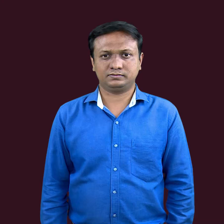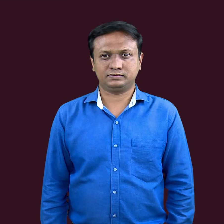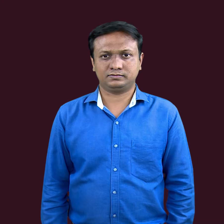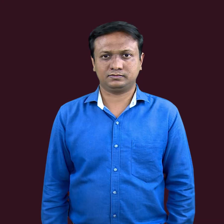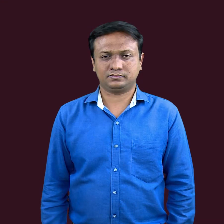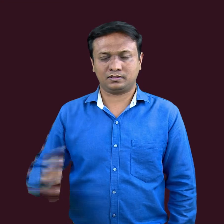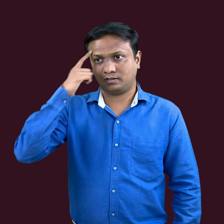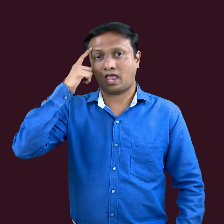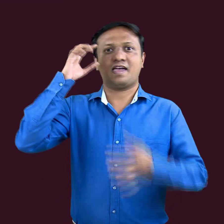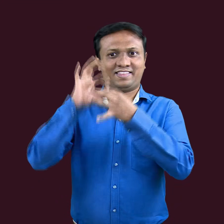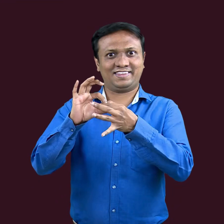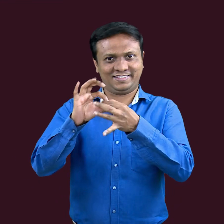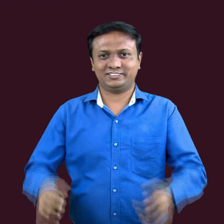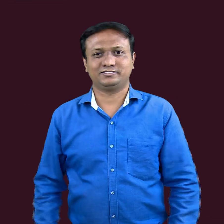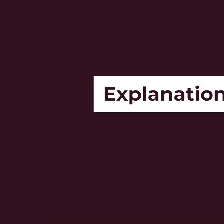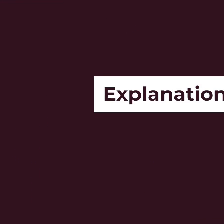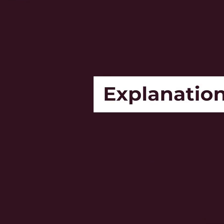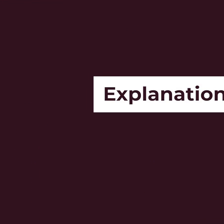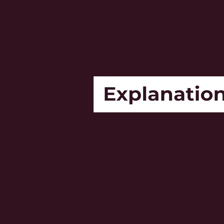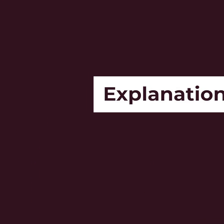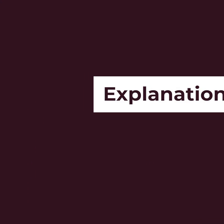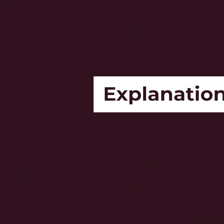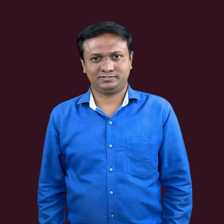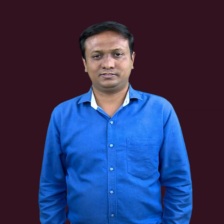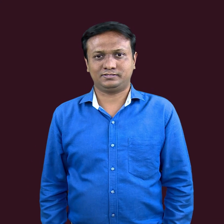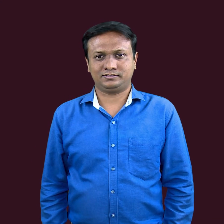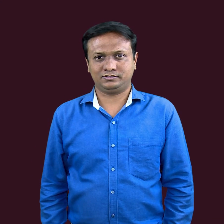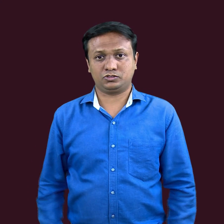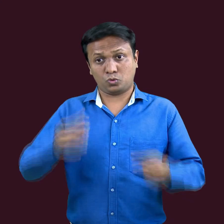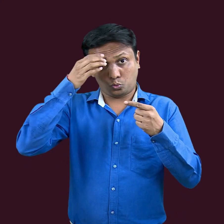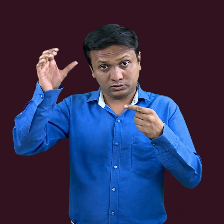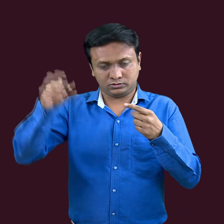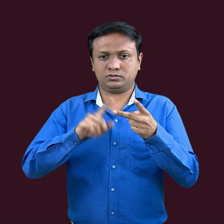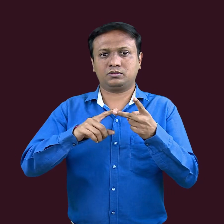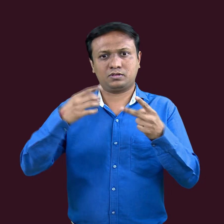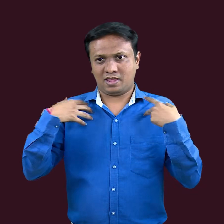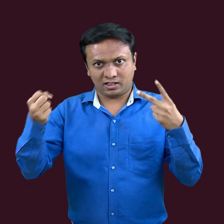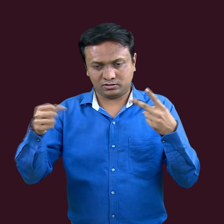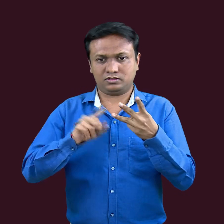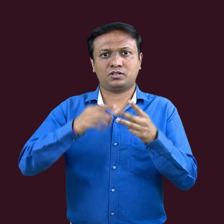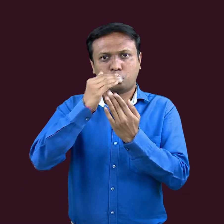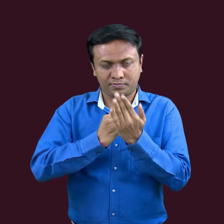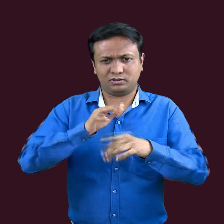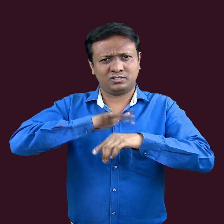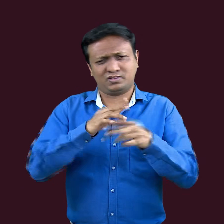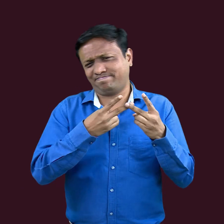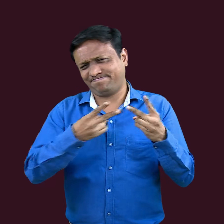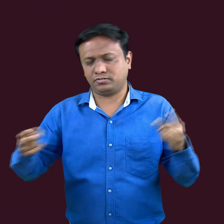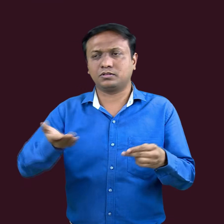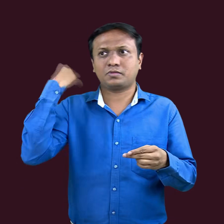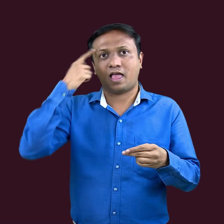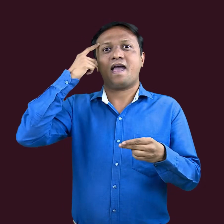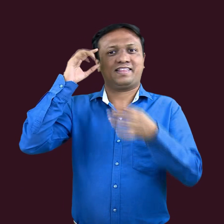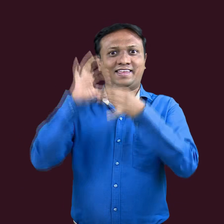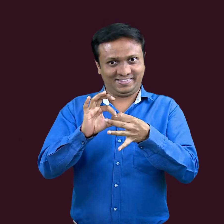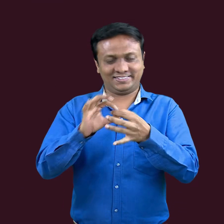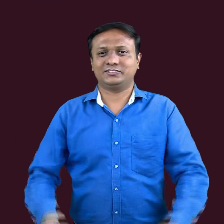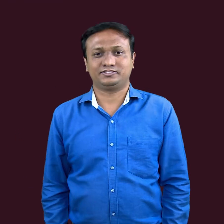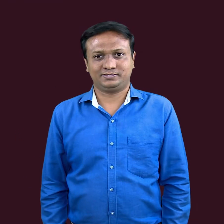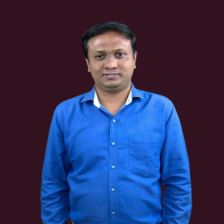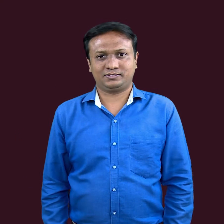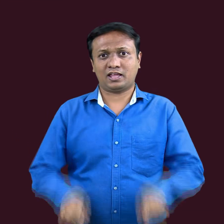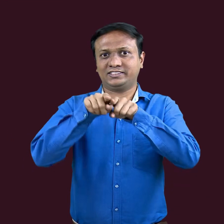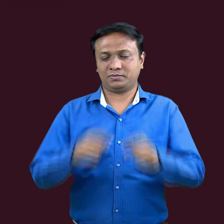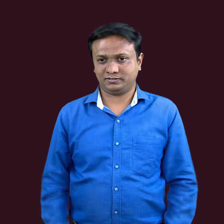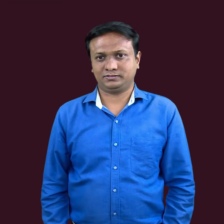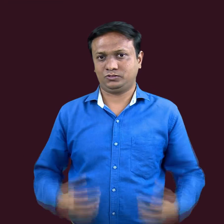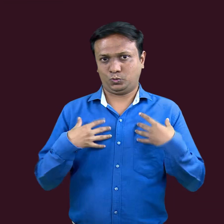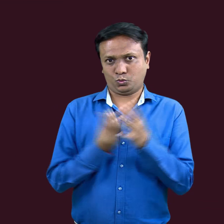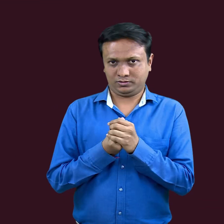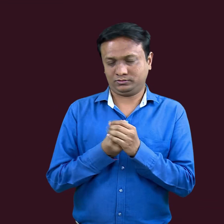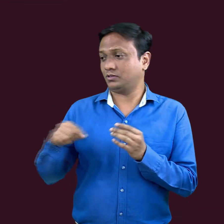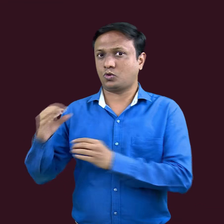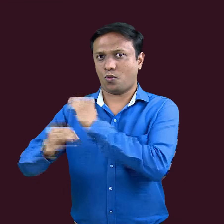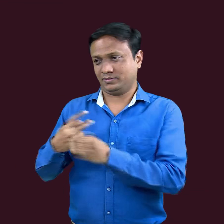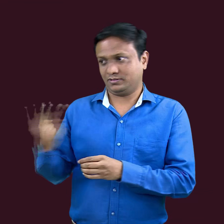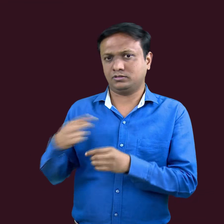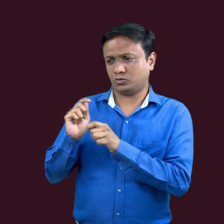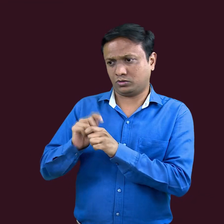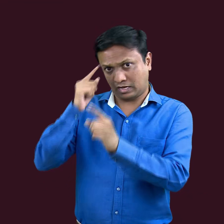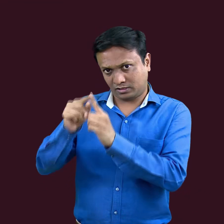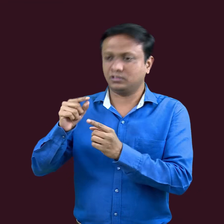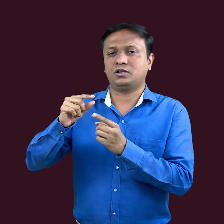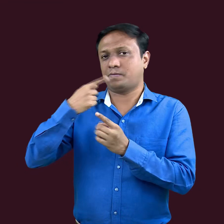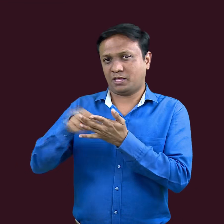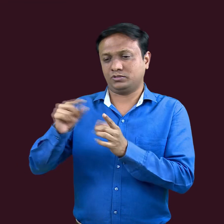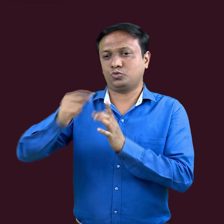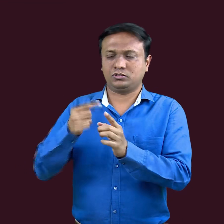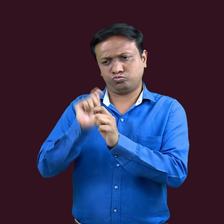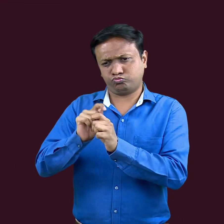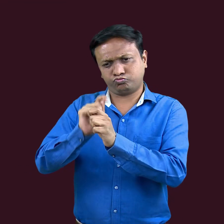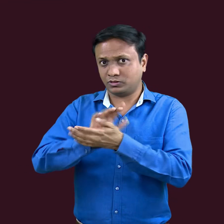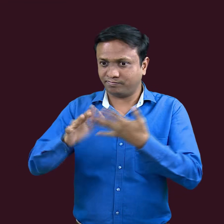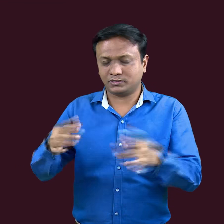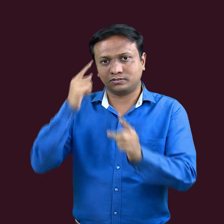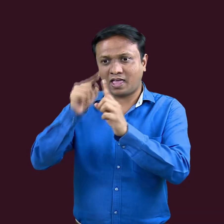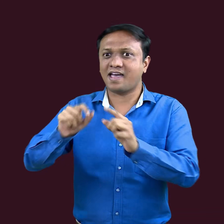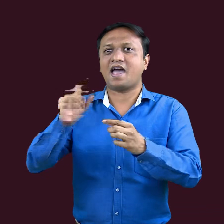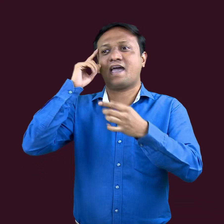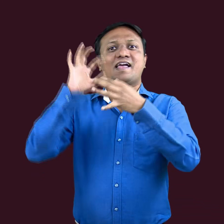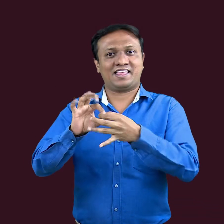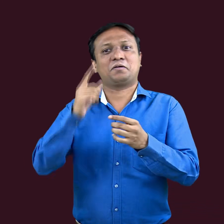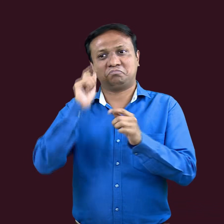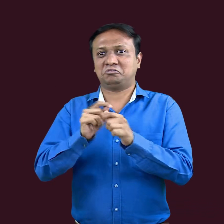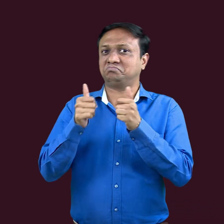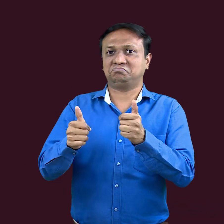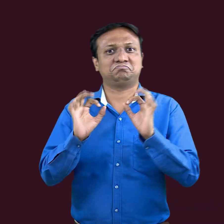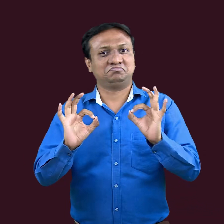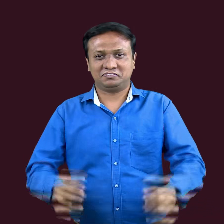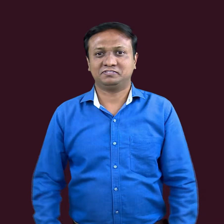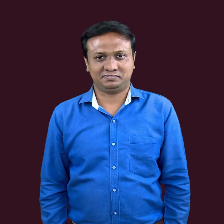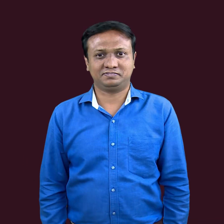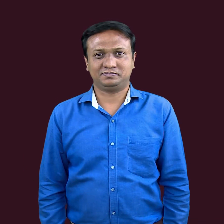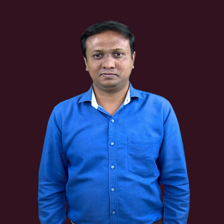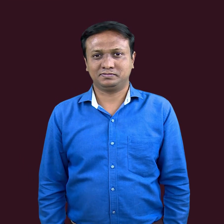Associated